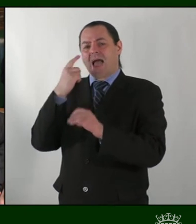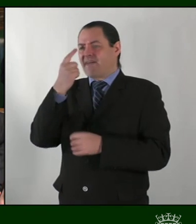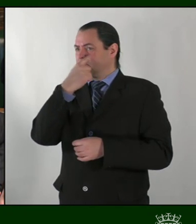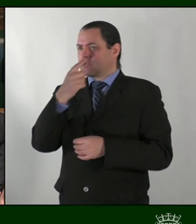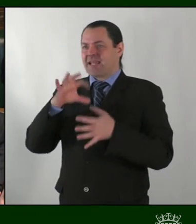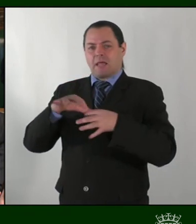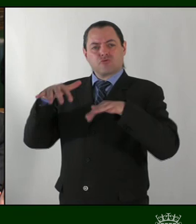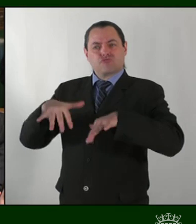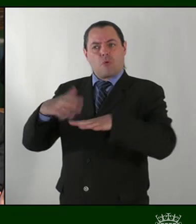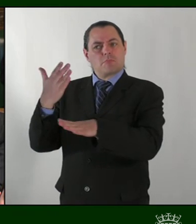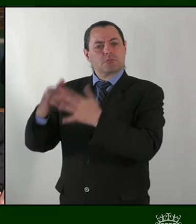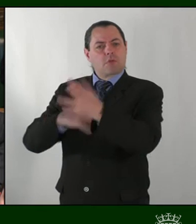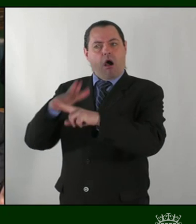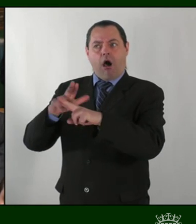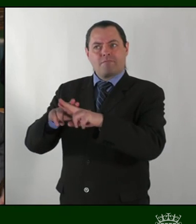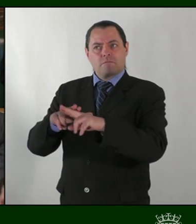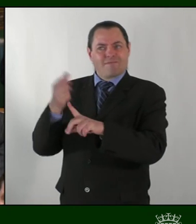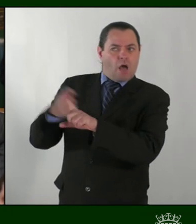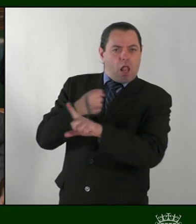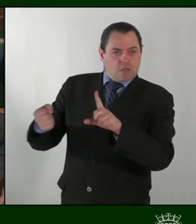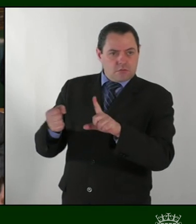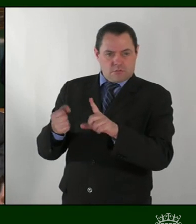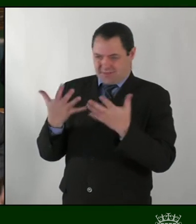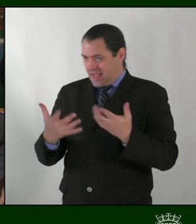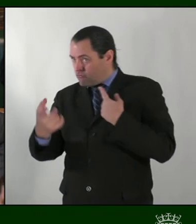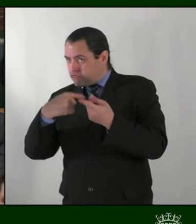Seven and a half months later, they are awaiting a response.